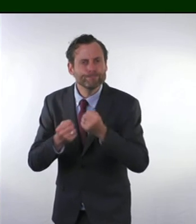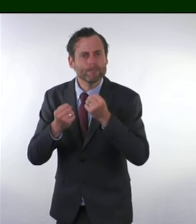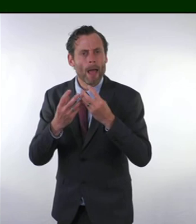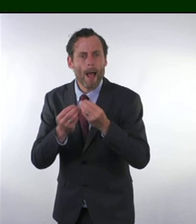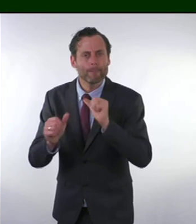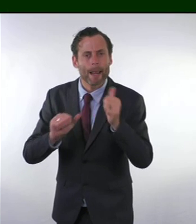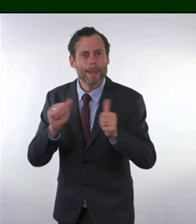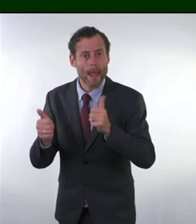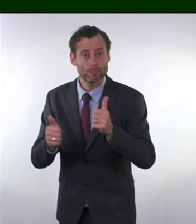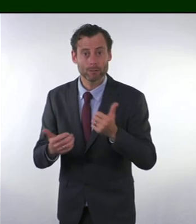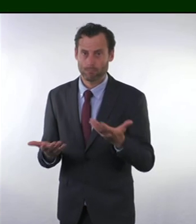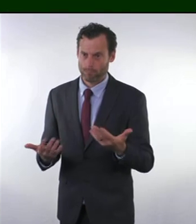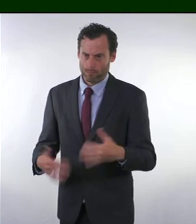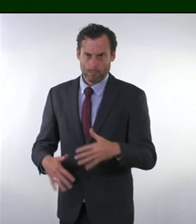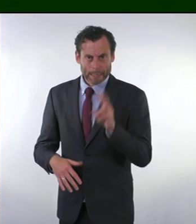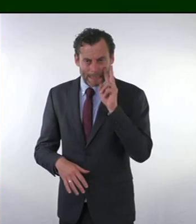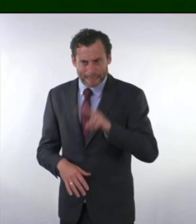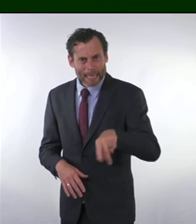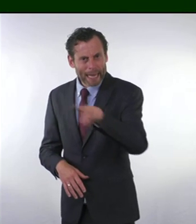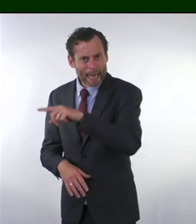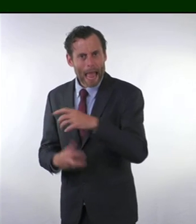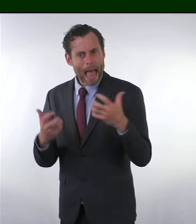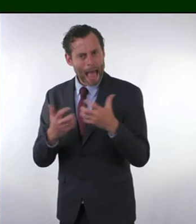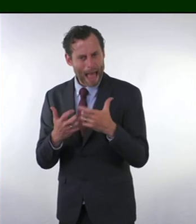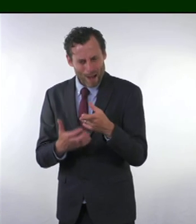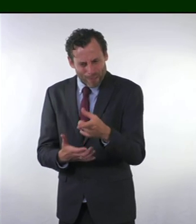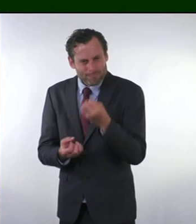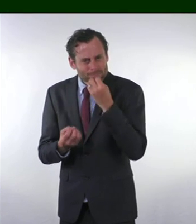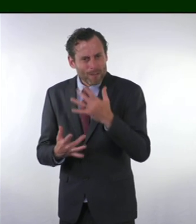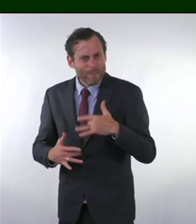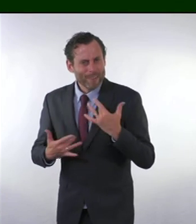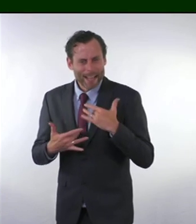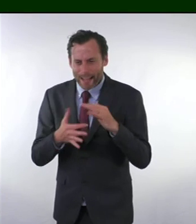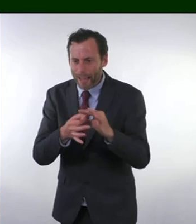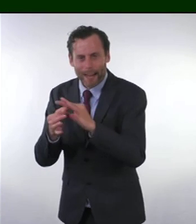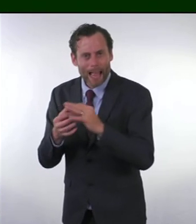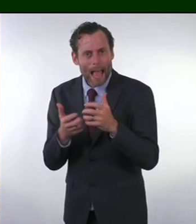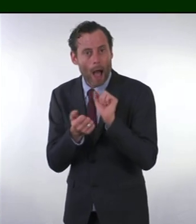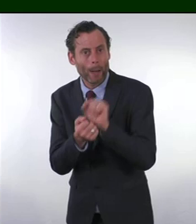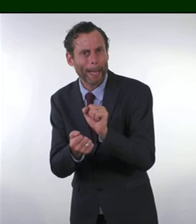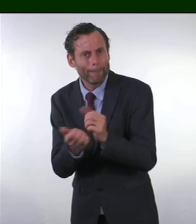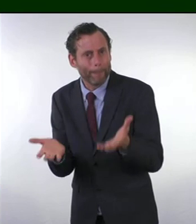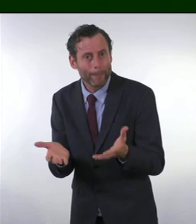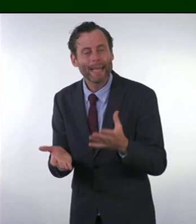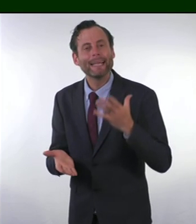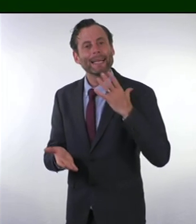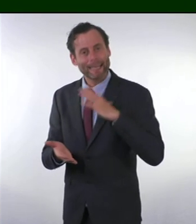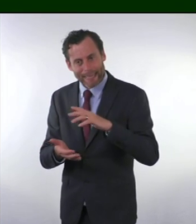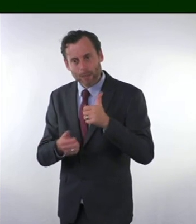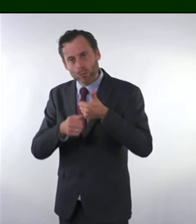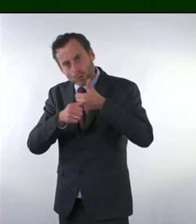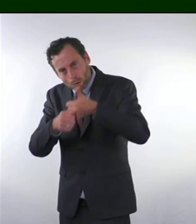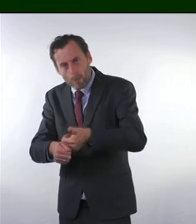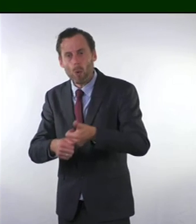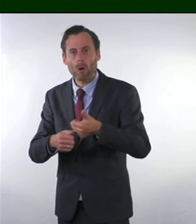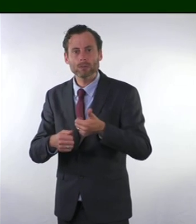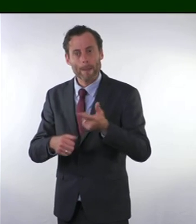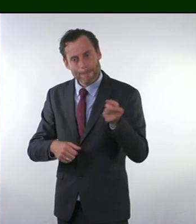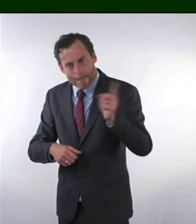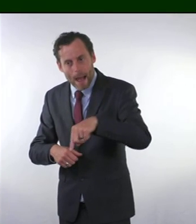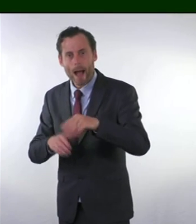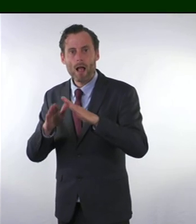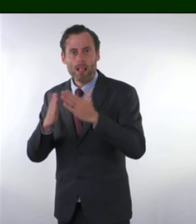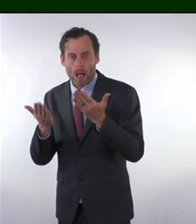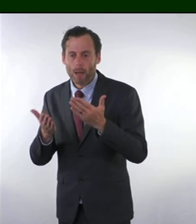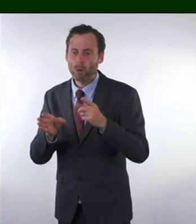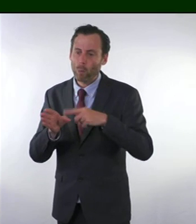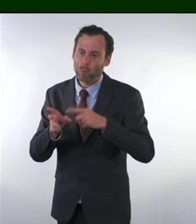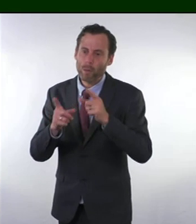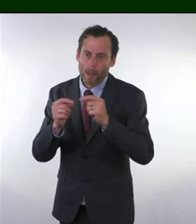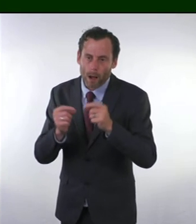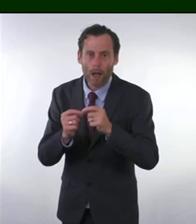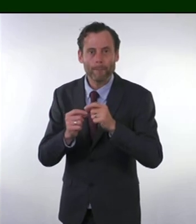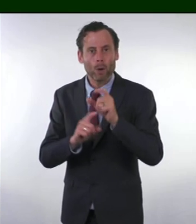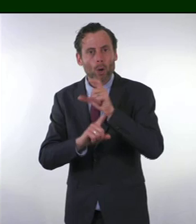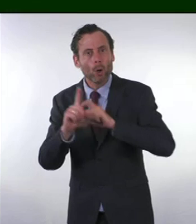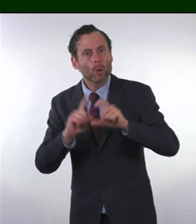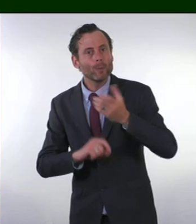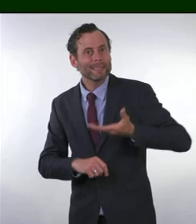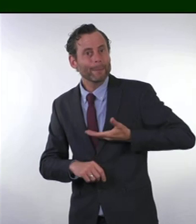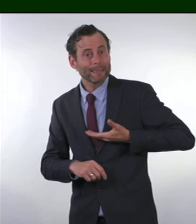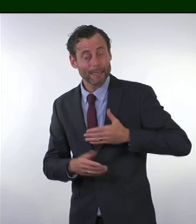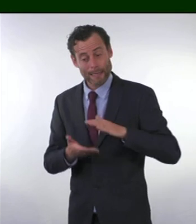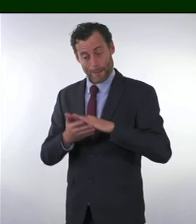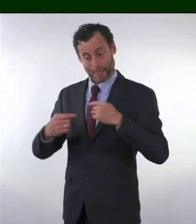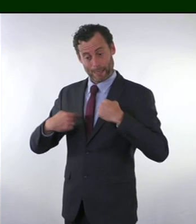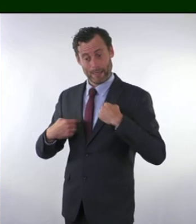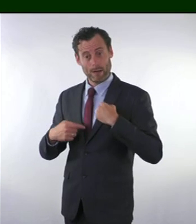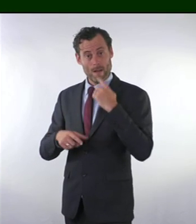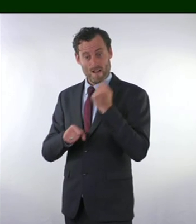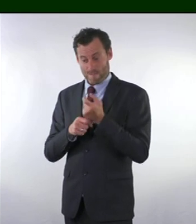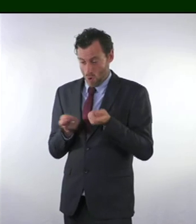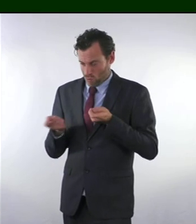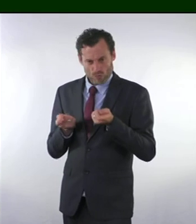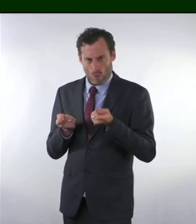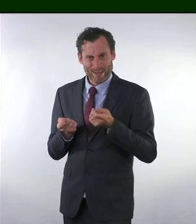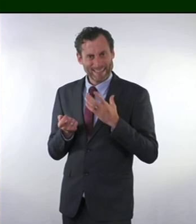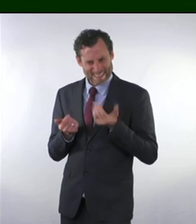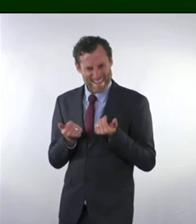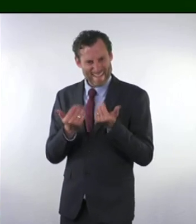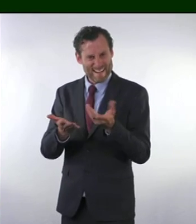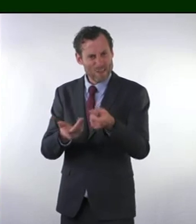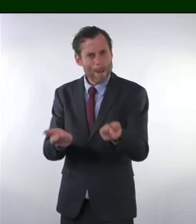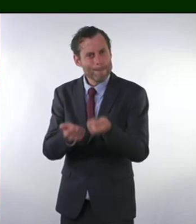Does my right honourable Friend agree that we need to sustain this community spirit into the future, which means supporting the social infrastructure of local places, such as libraries, youth clubs and community businesses, and means Whitehall giving away power, so that, finally, local communities can take back control?